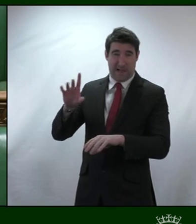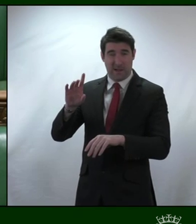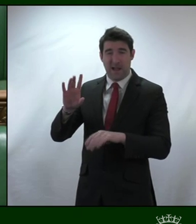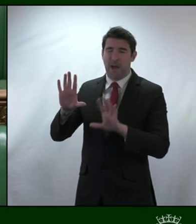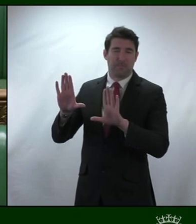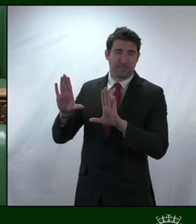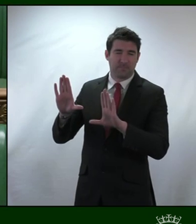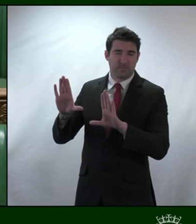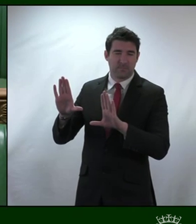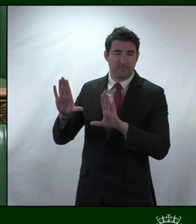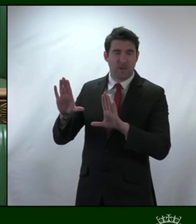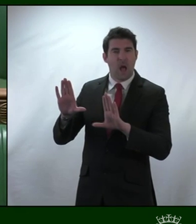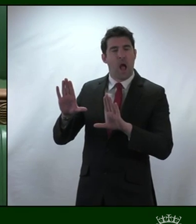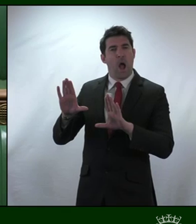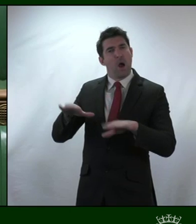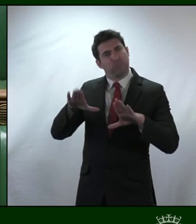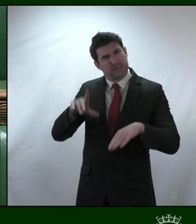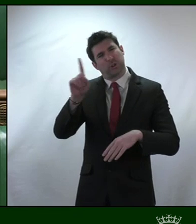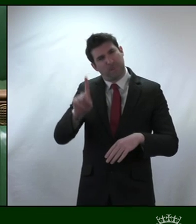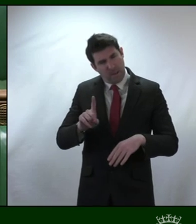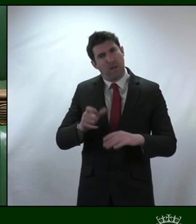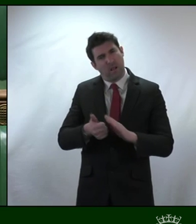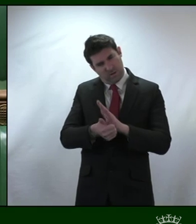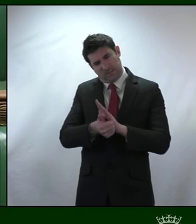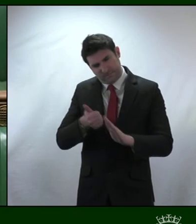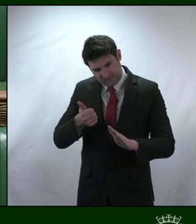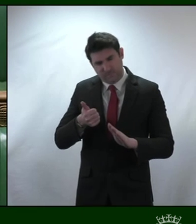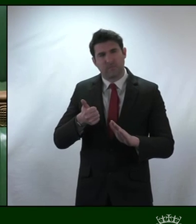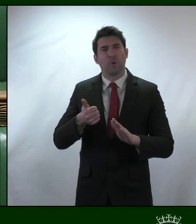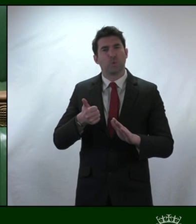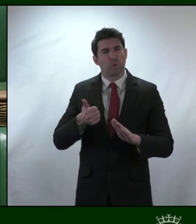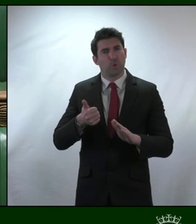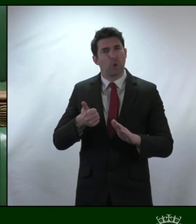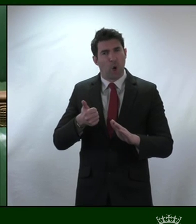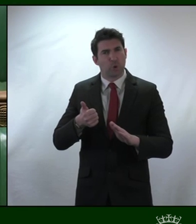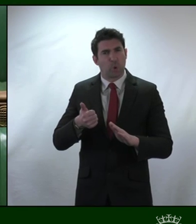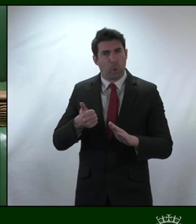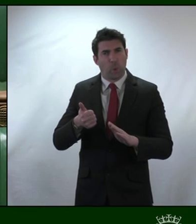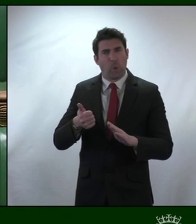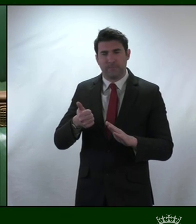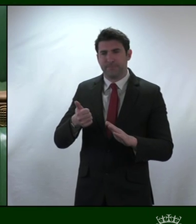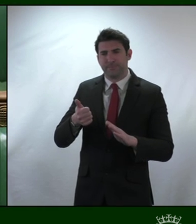He says that none of the lockdown measures have worked.